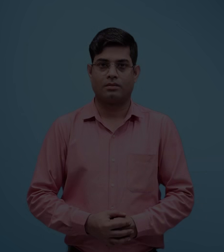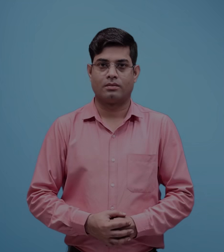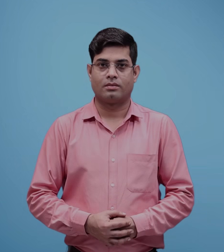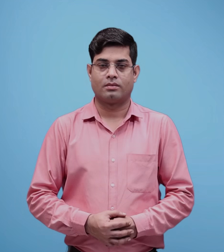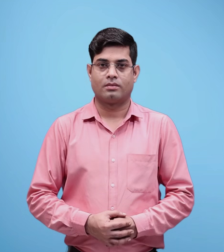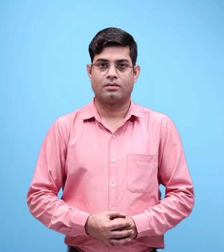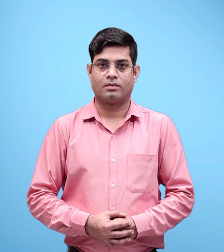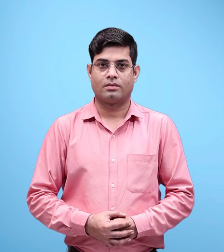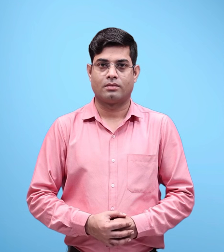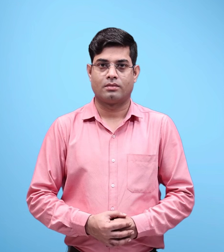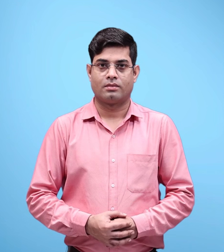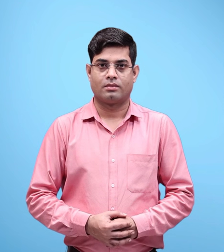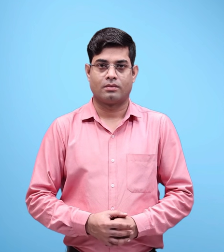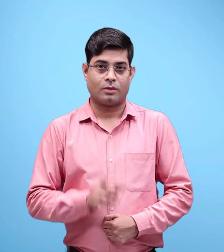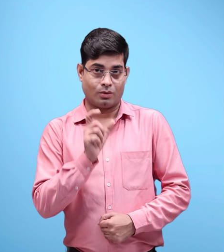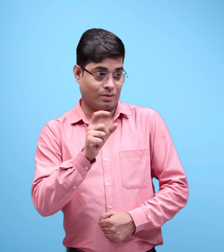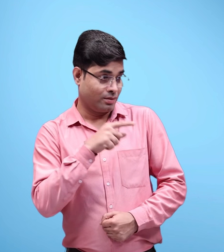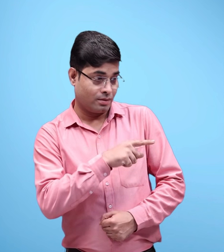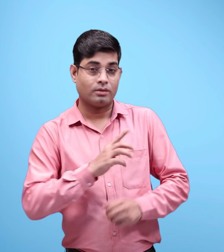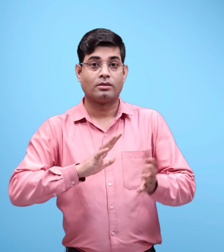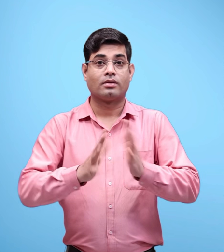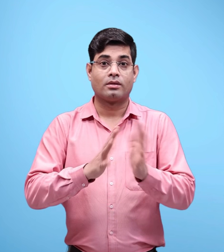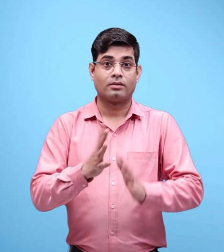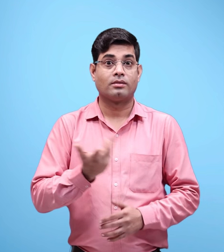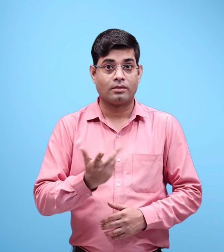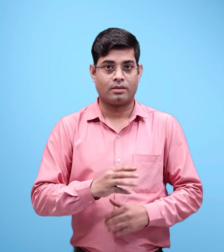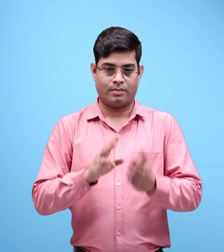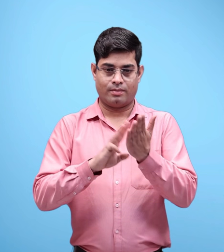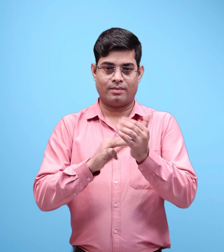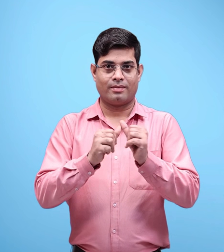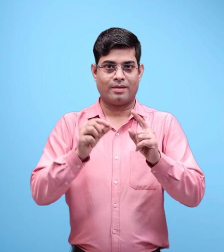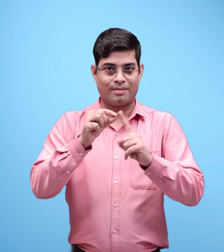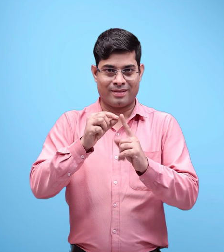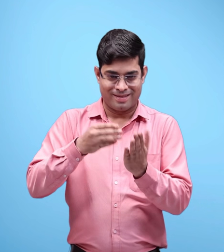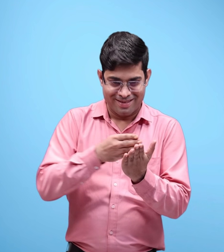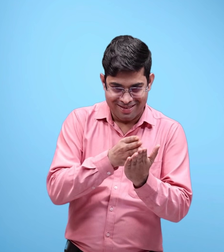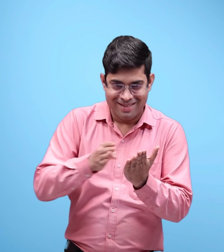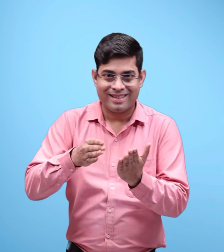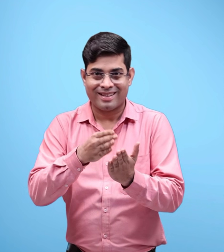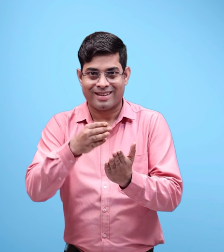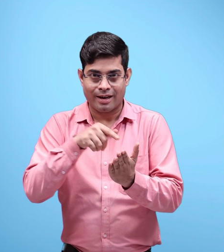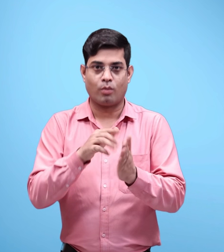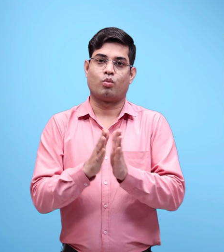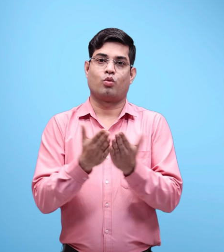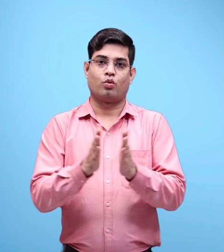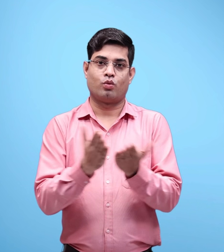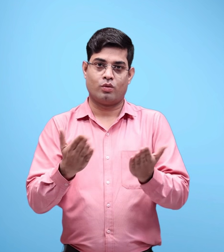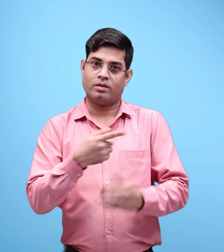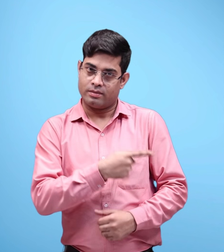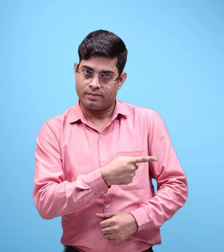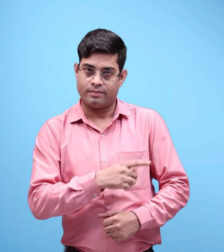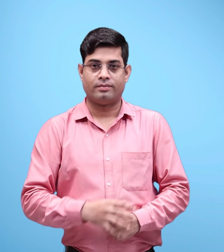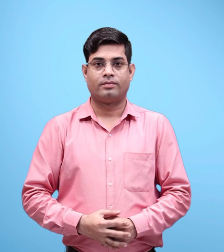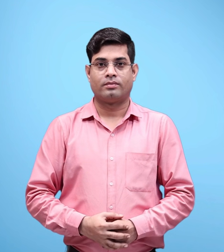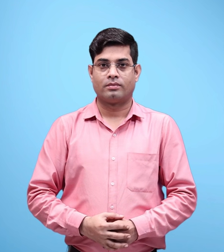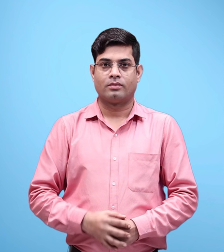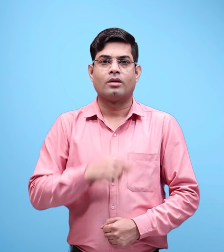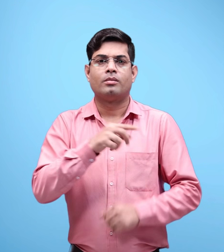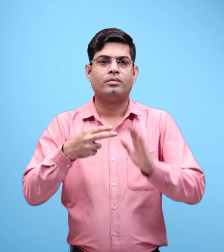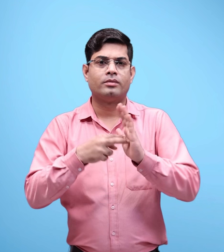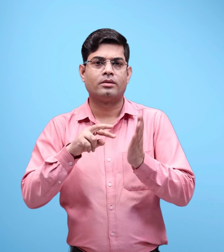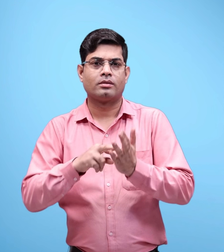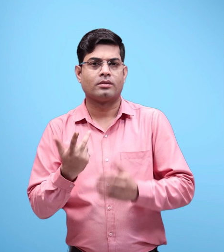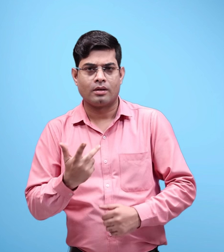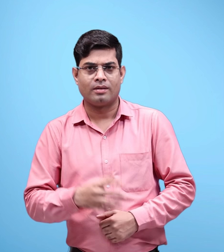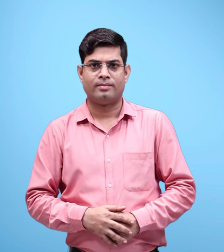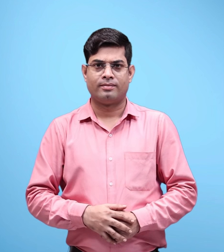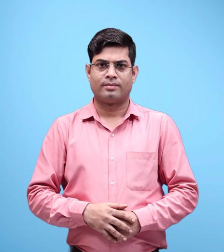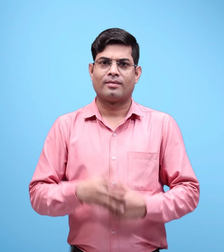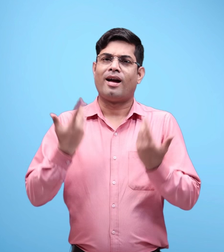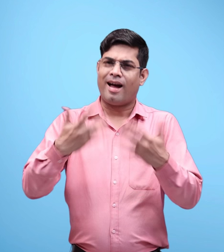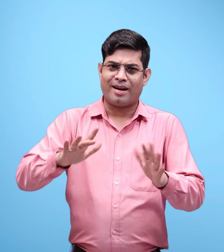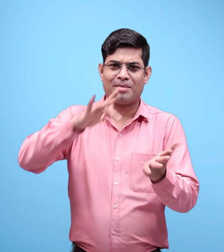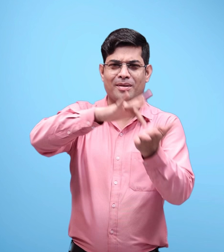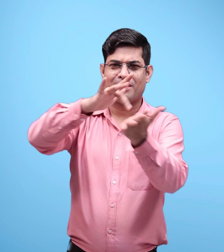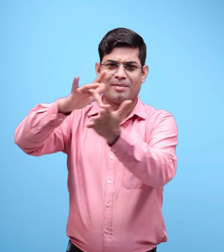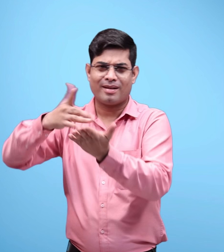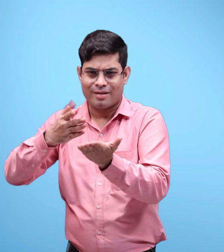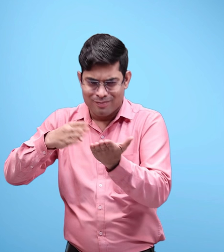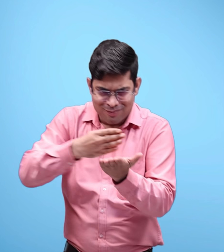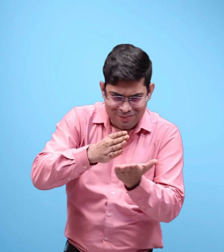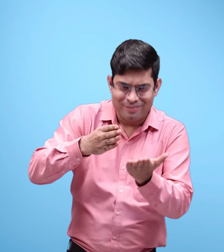Atlas This is the sign for atlas. It is a collection of maps.